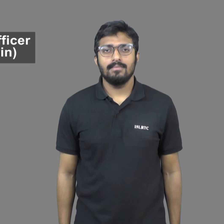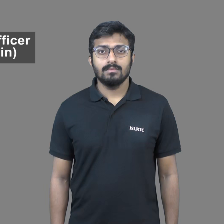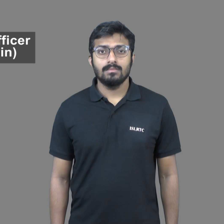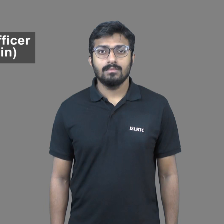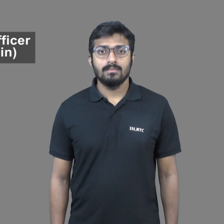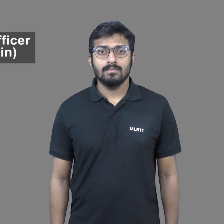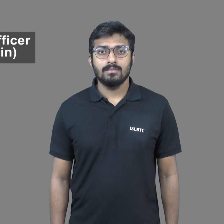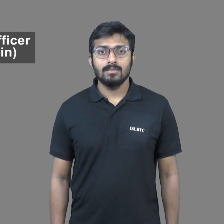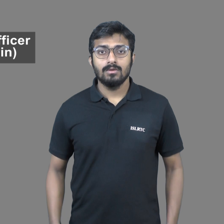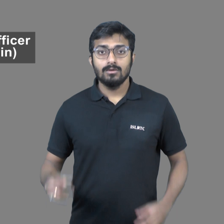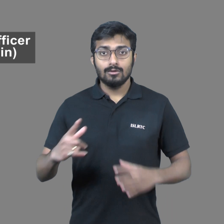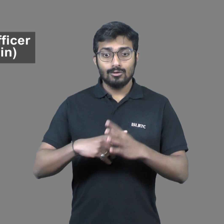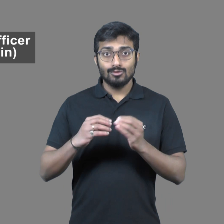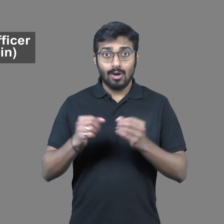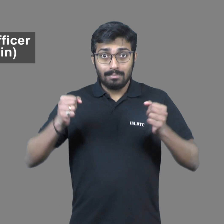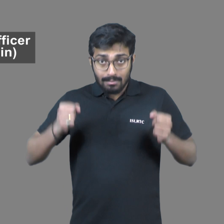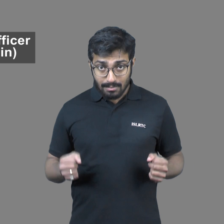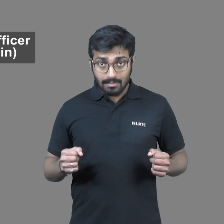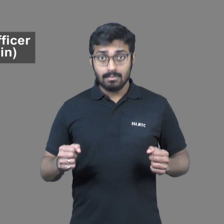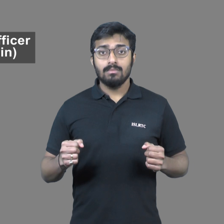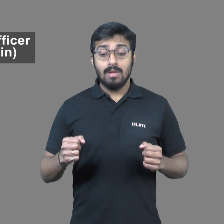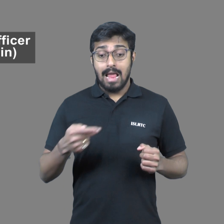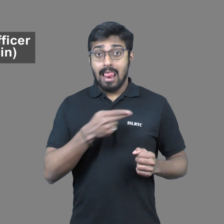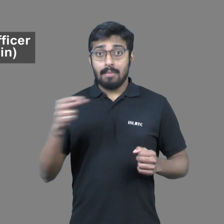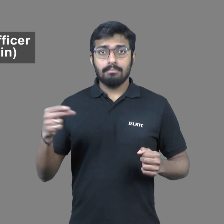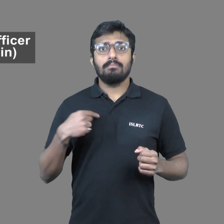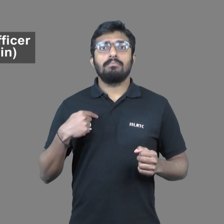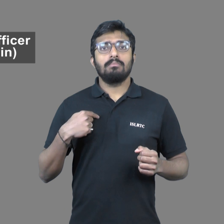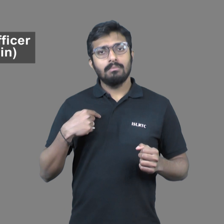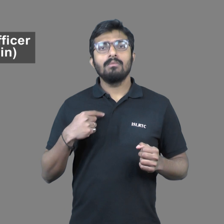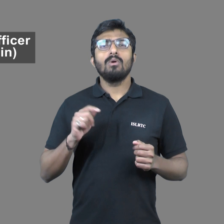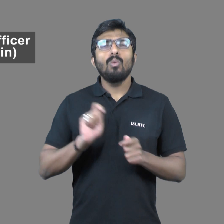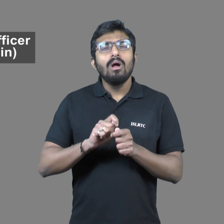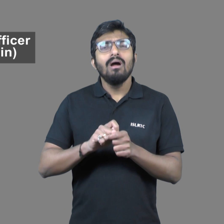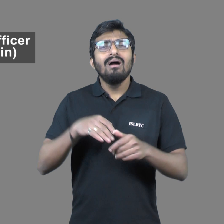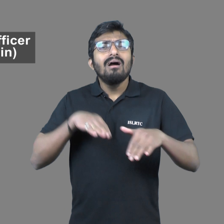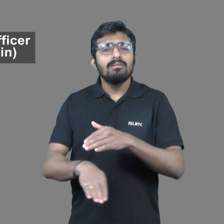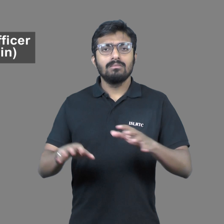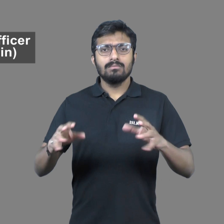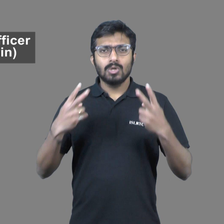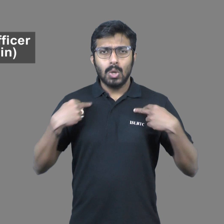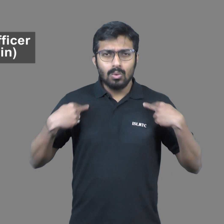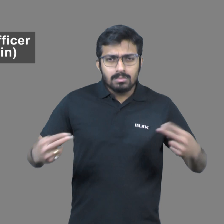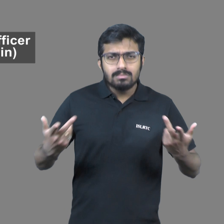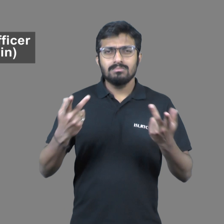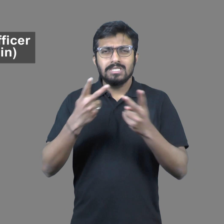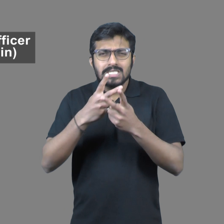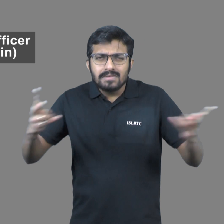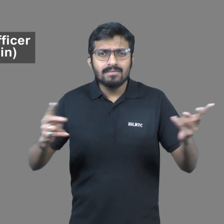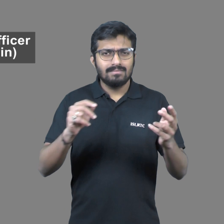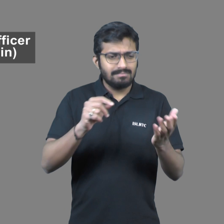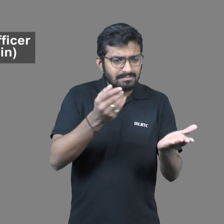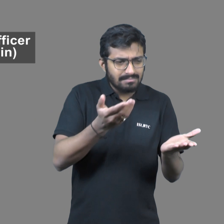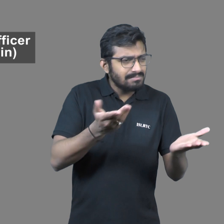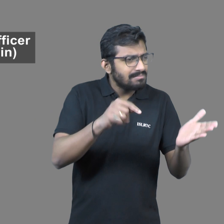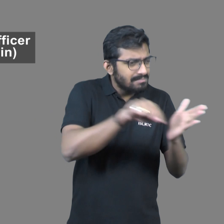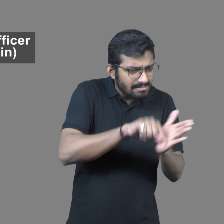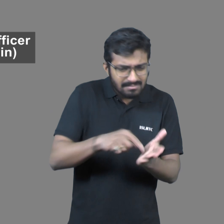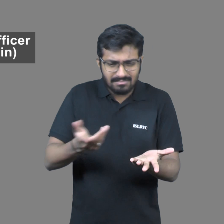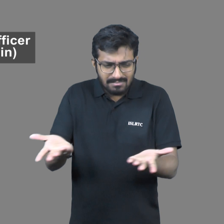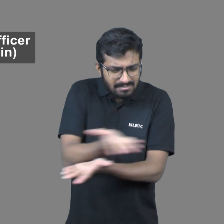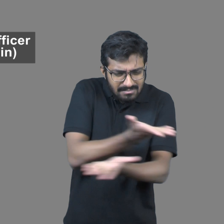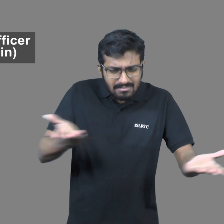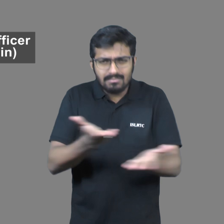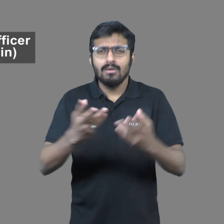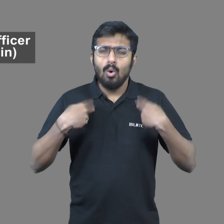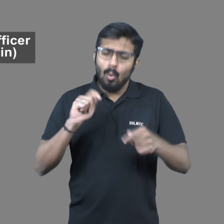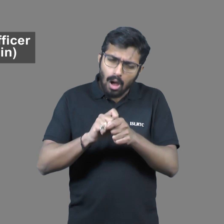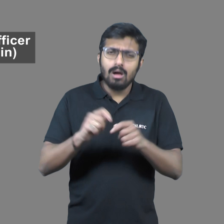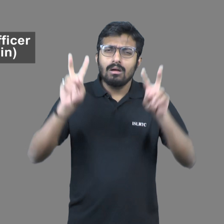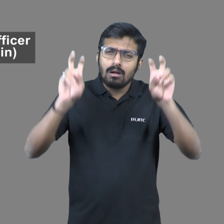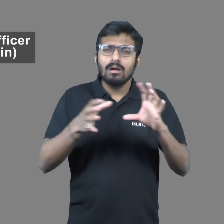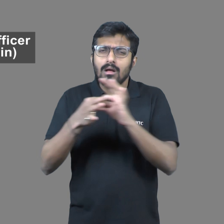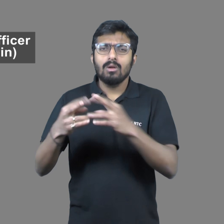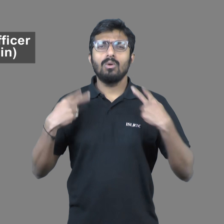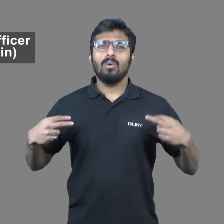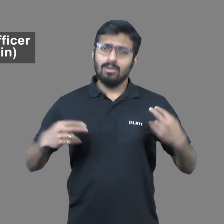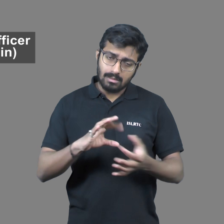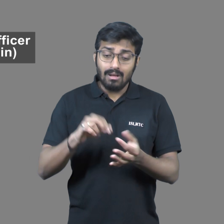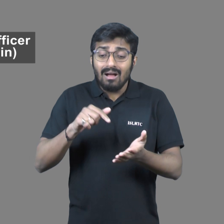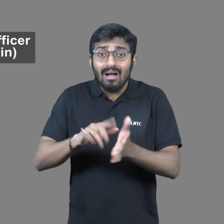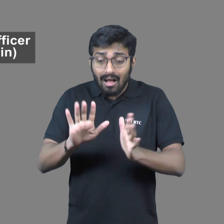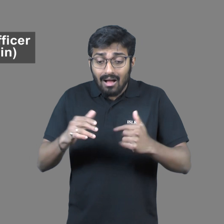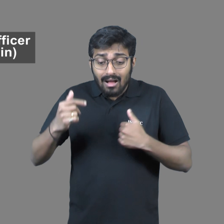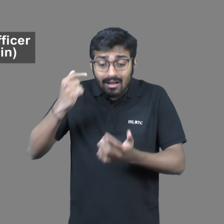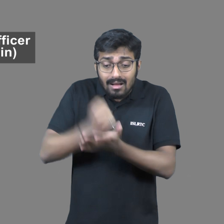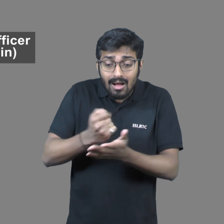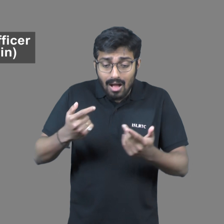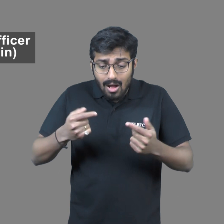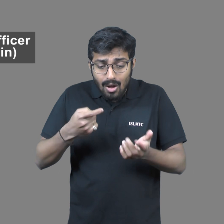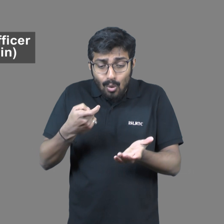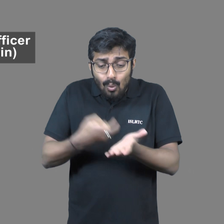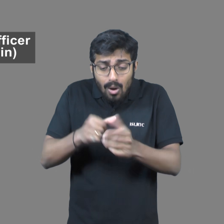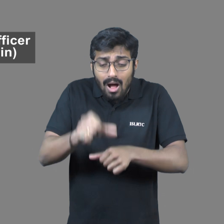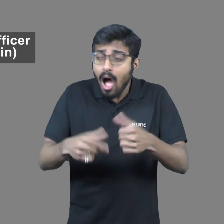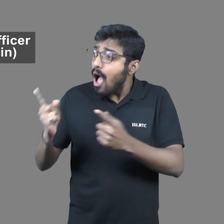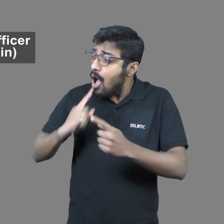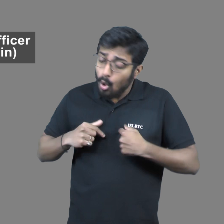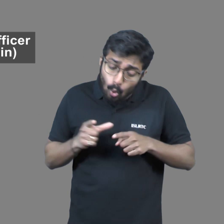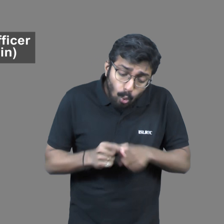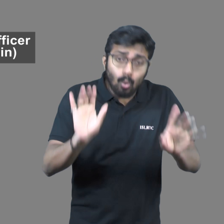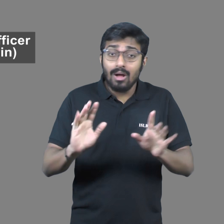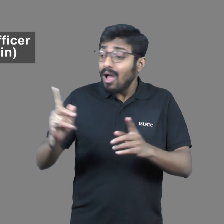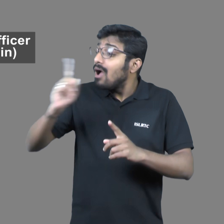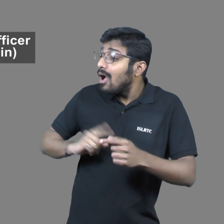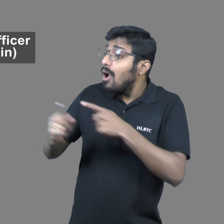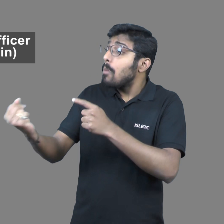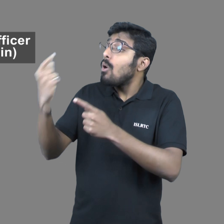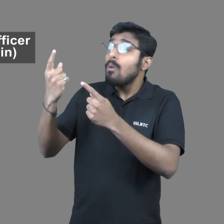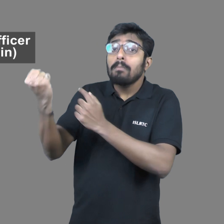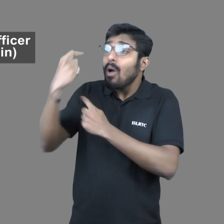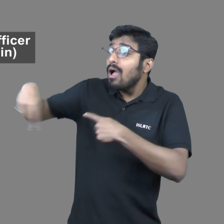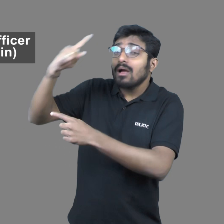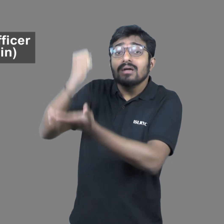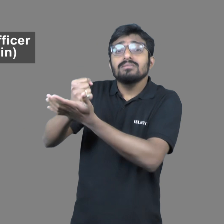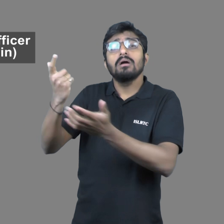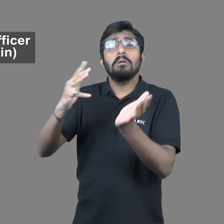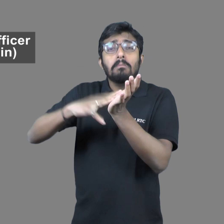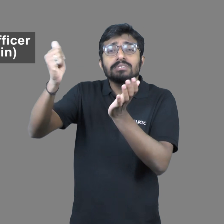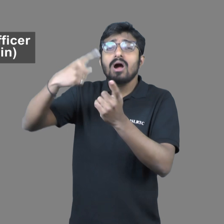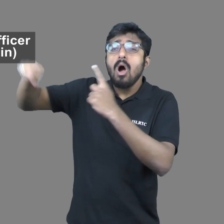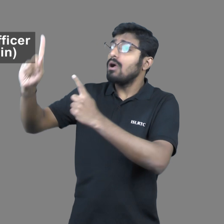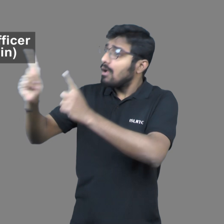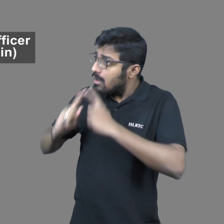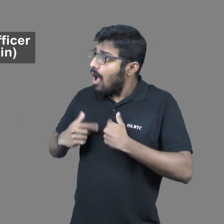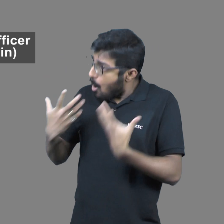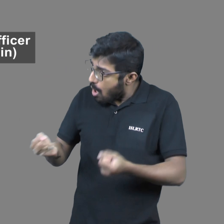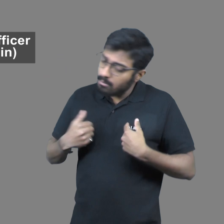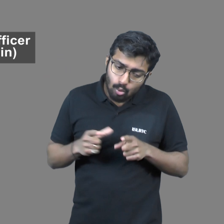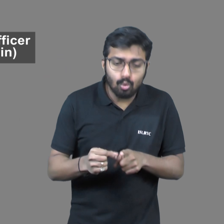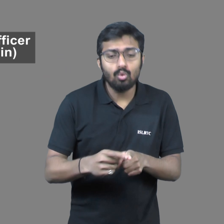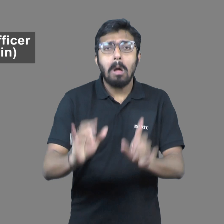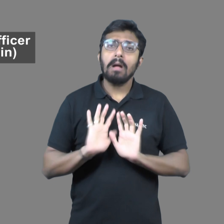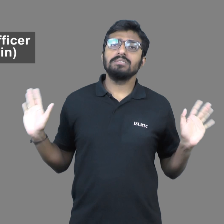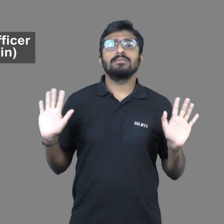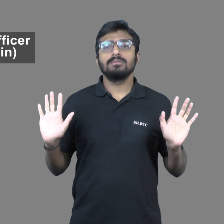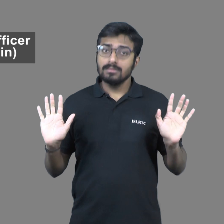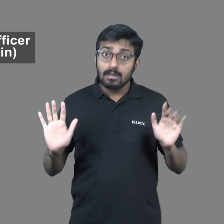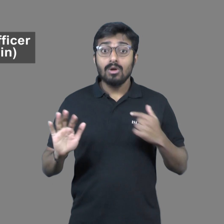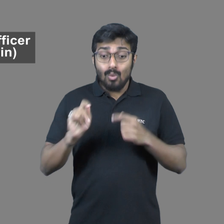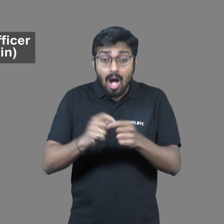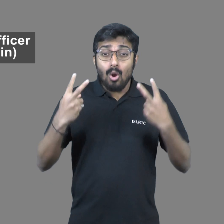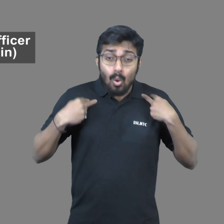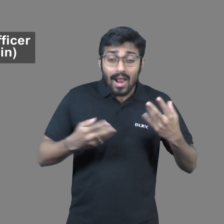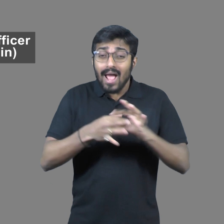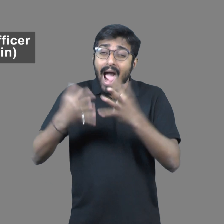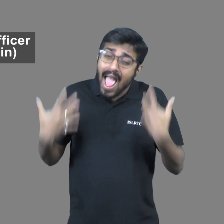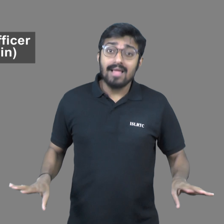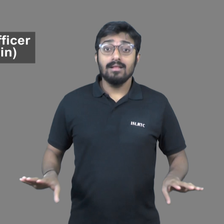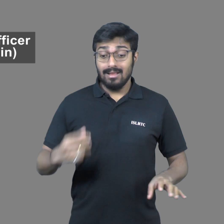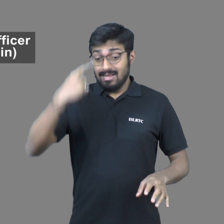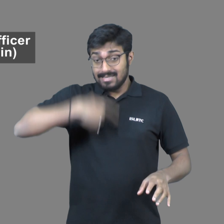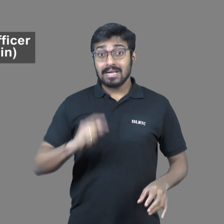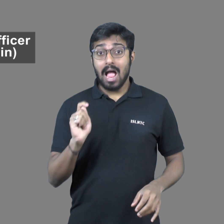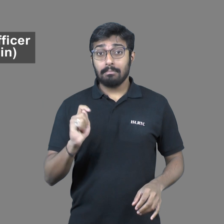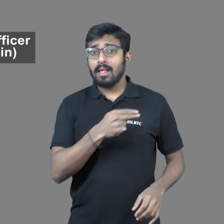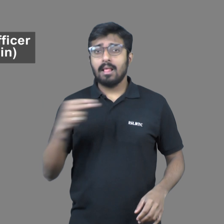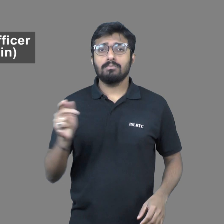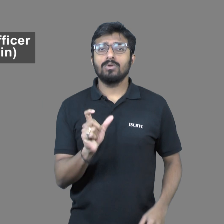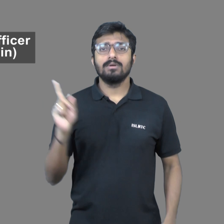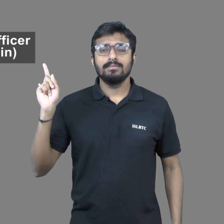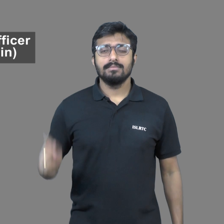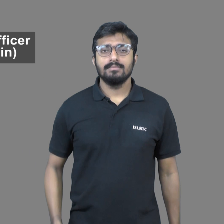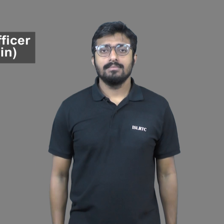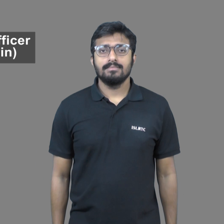Desk Officer (Administrator)